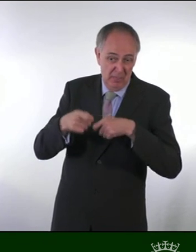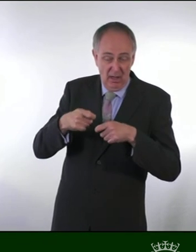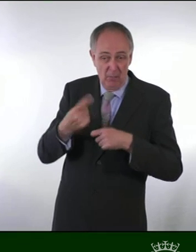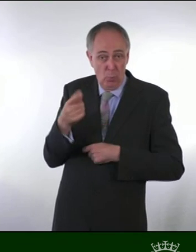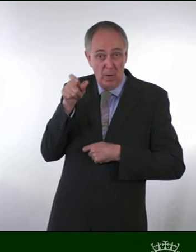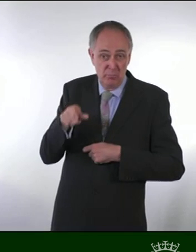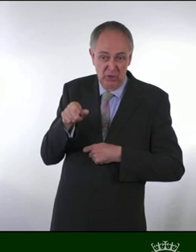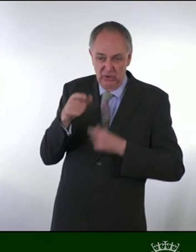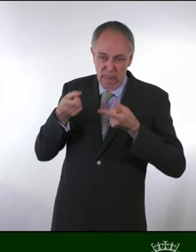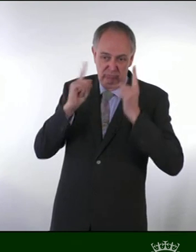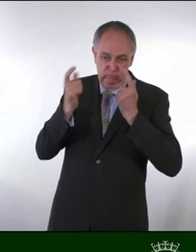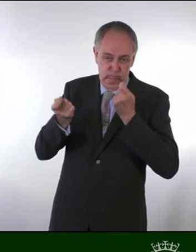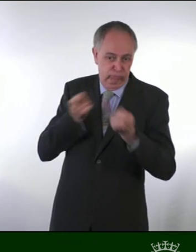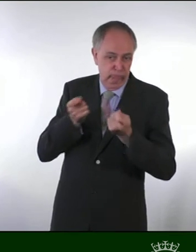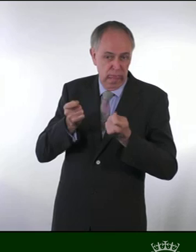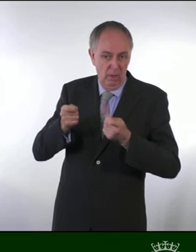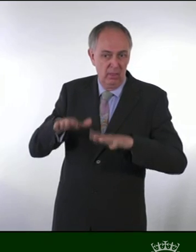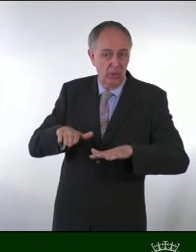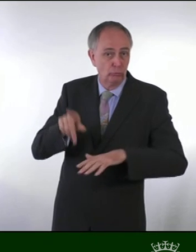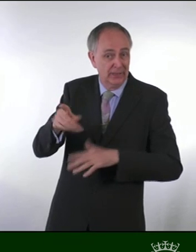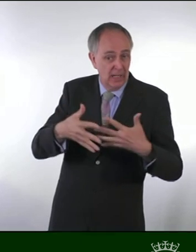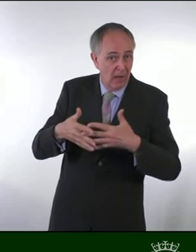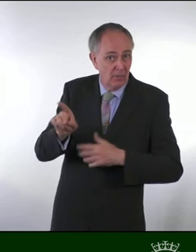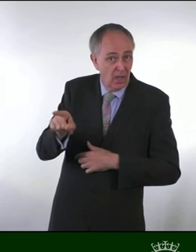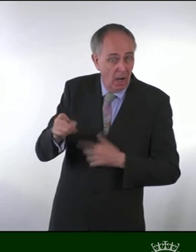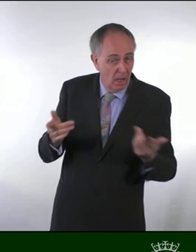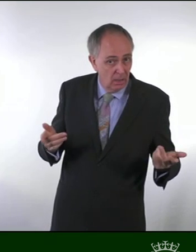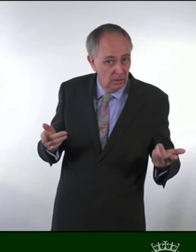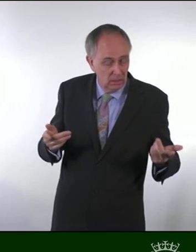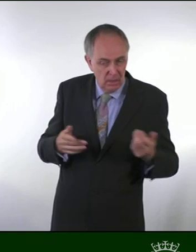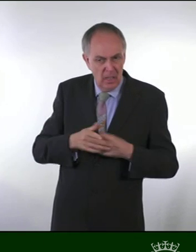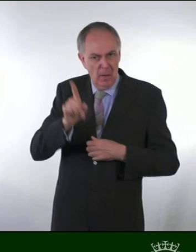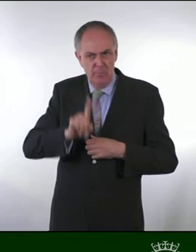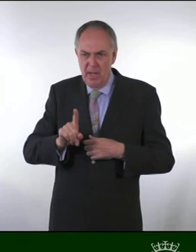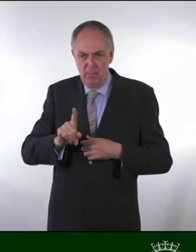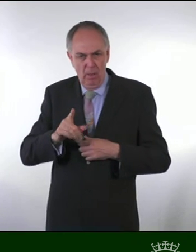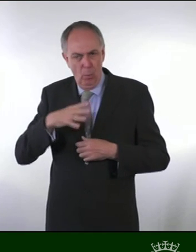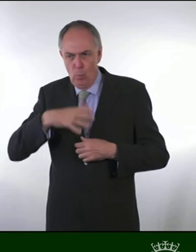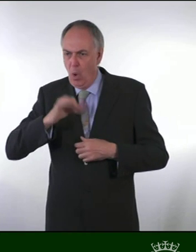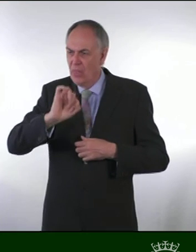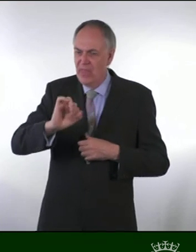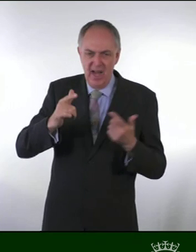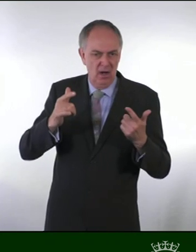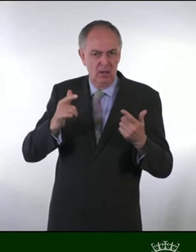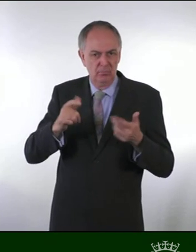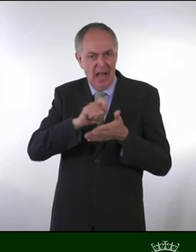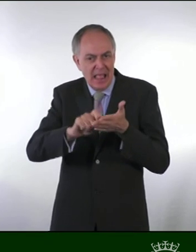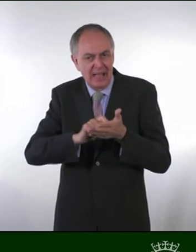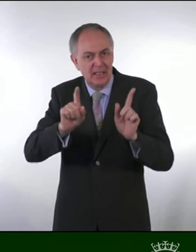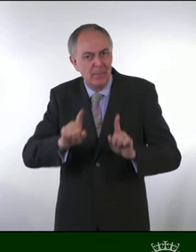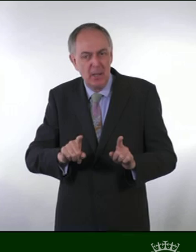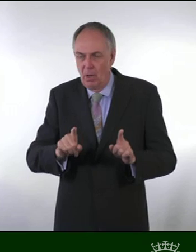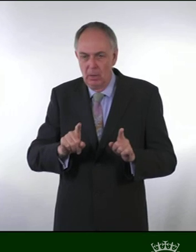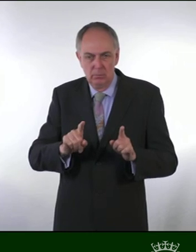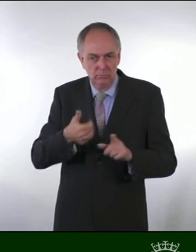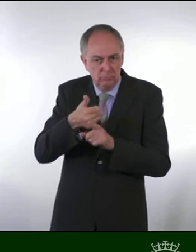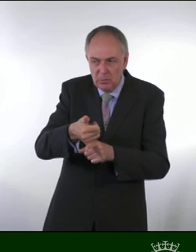It is at times like these that people look to those they elect for hope, for guidance, for leadership and for action.